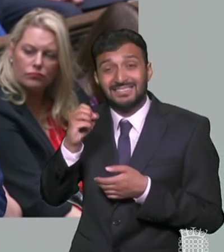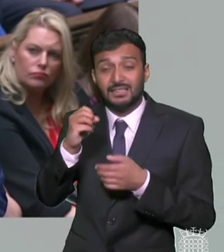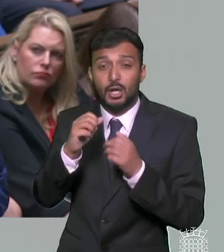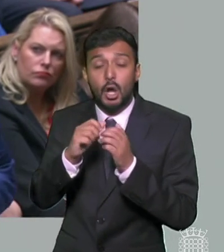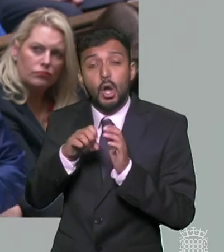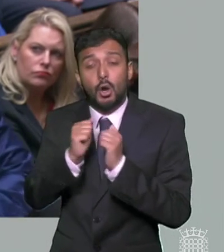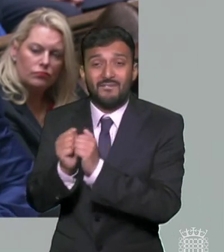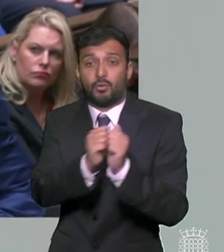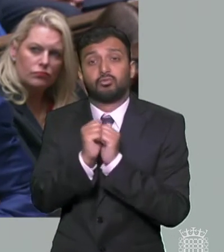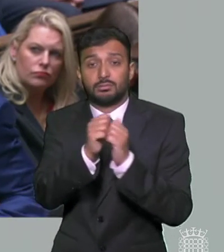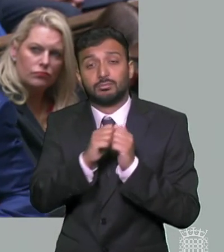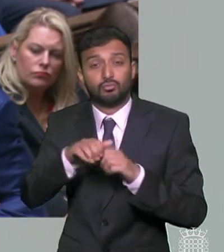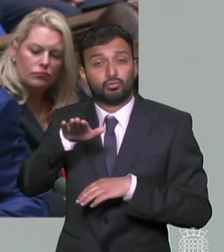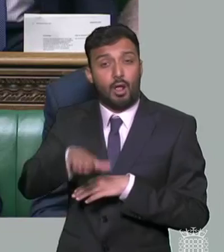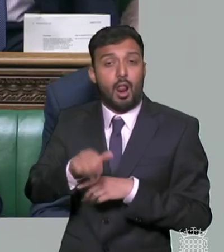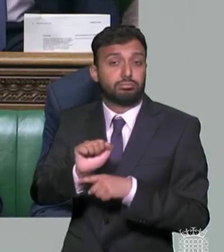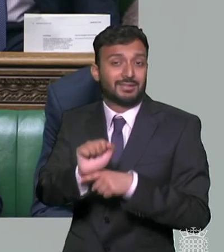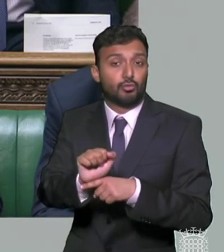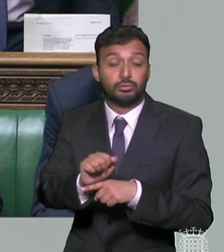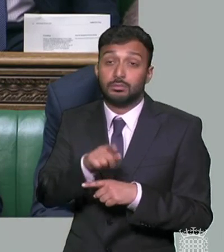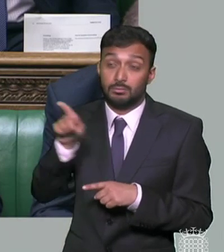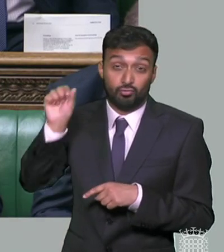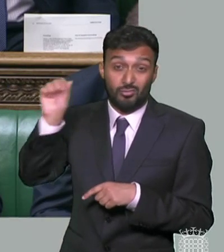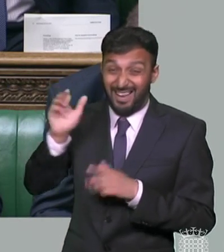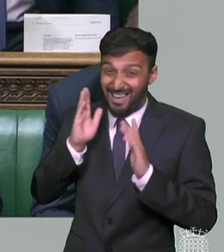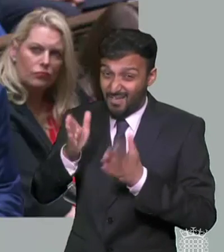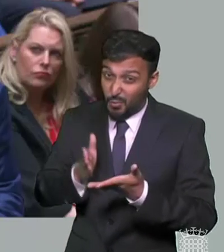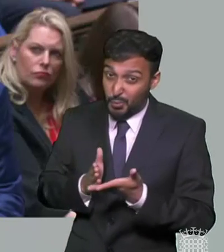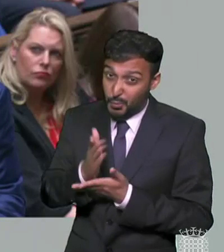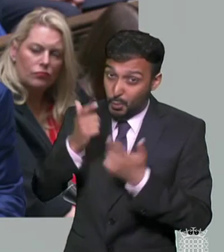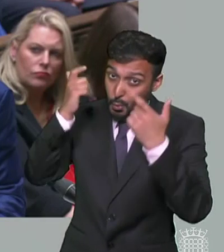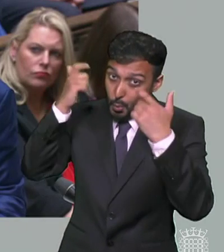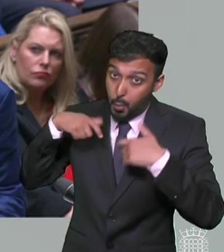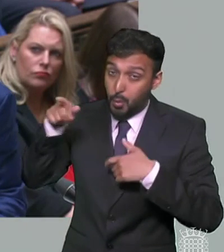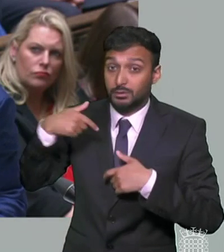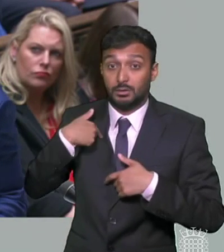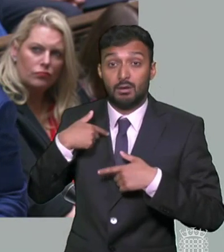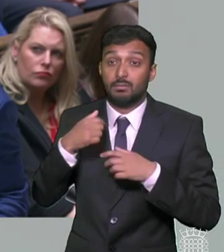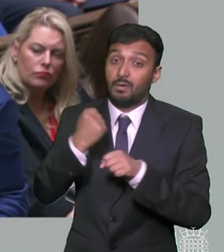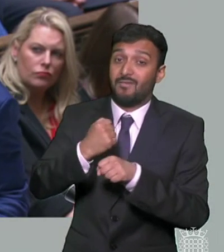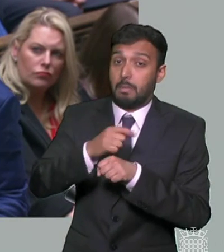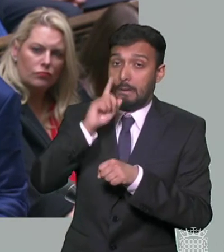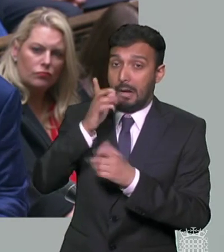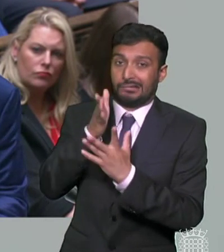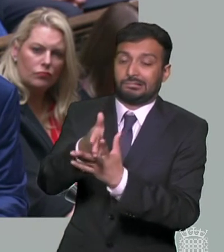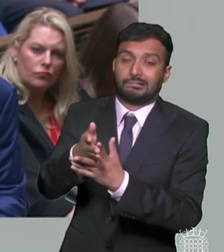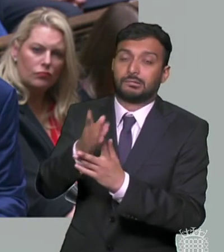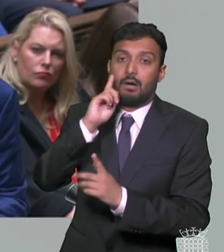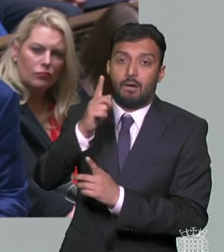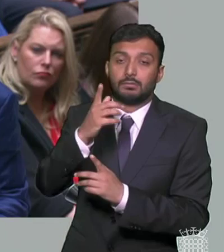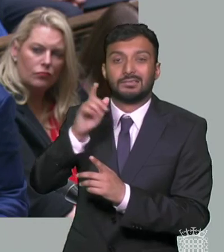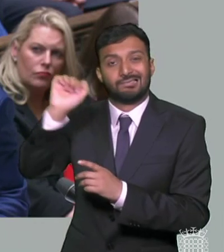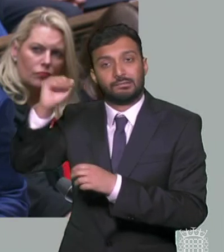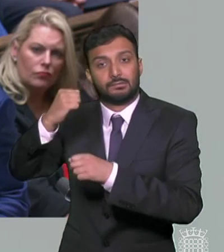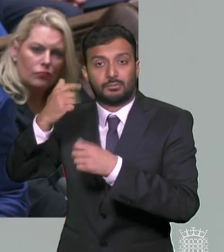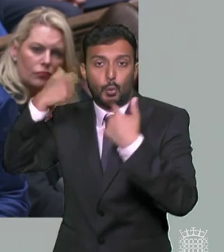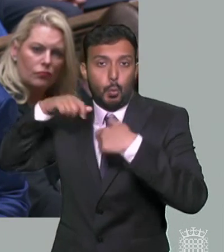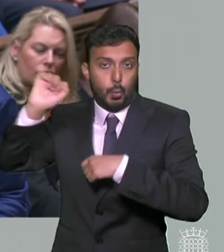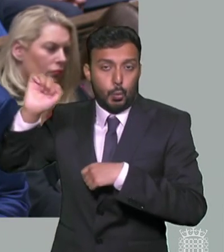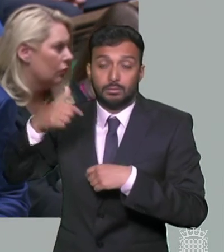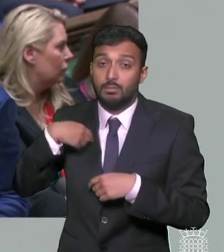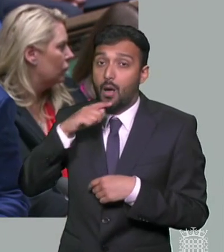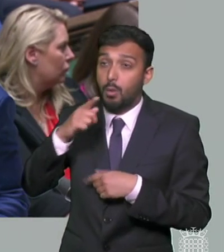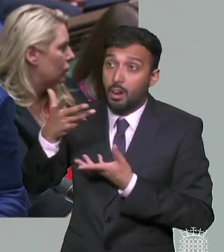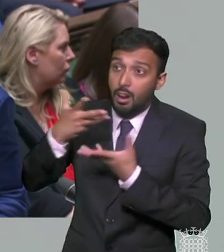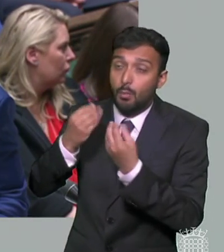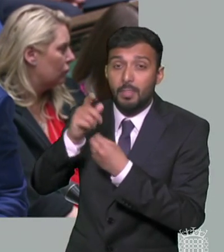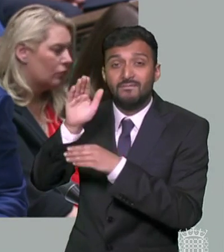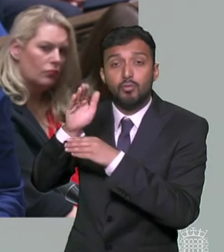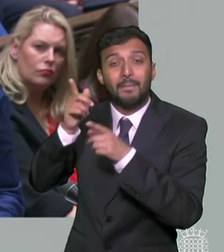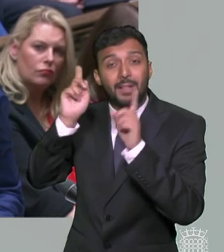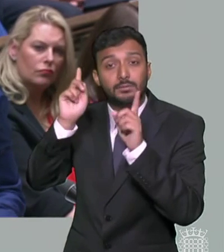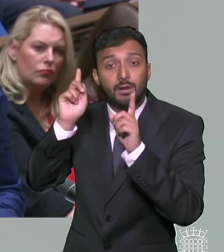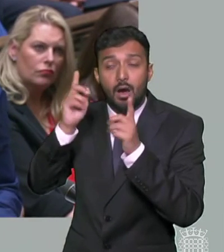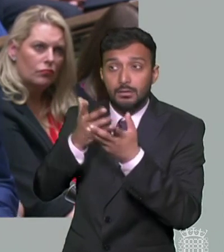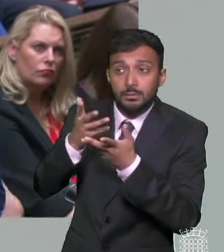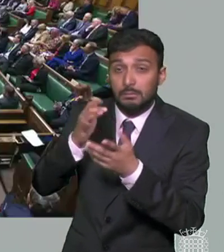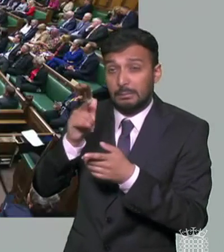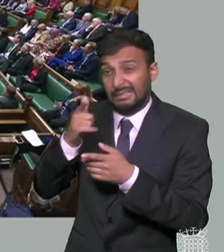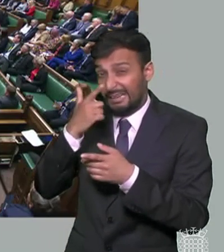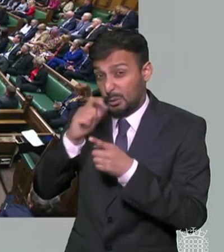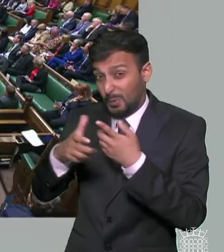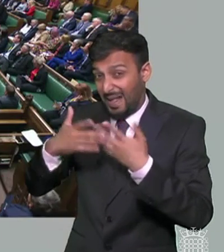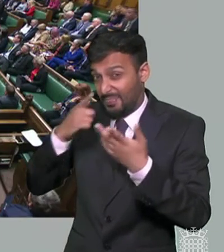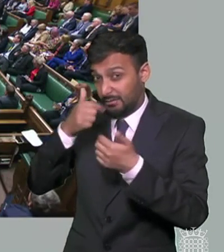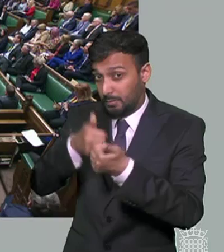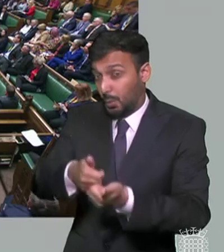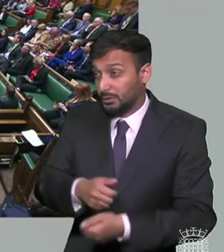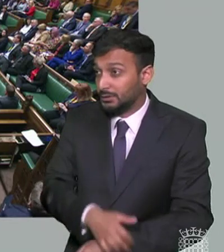He is right that that has to be driven through the courts. That is not something that we can directly interfere in, but I will speak to the Foreign Office and see whether there is anything further that Ministers can properly do to support my honourable Friend’s constituent.